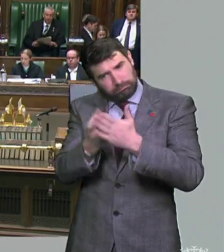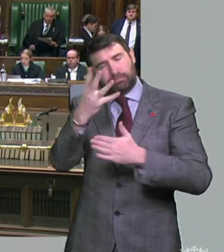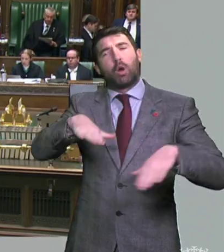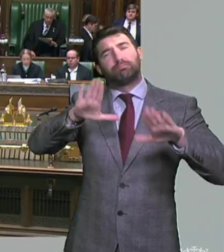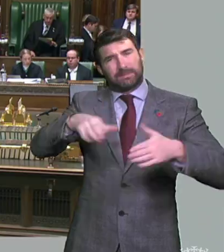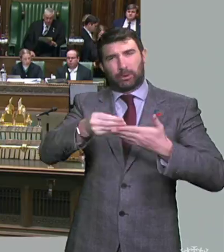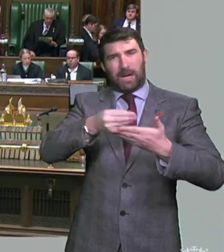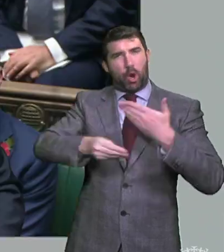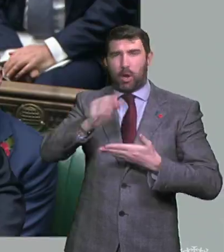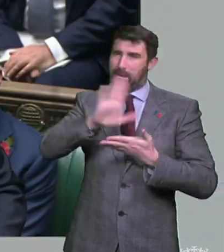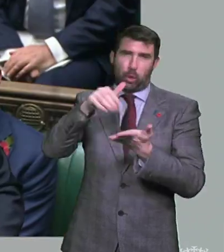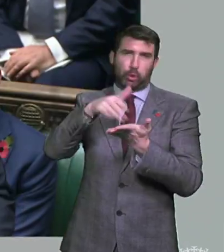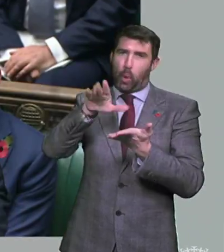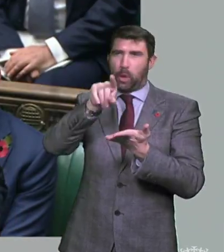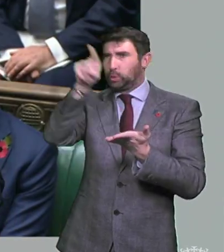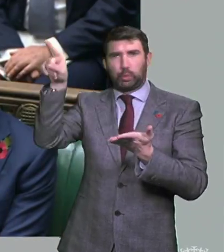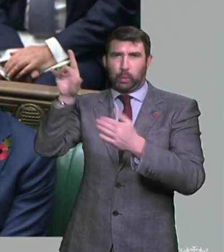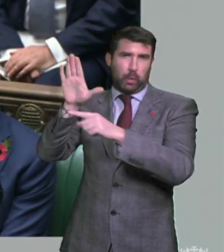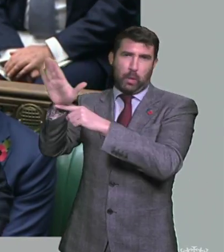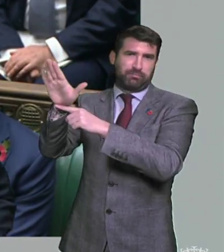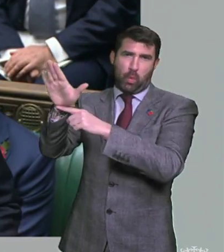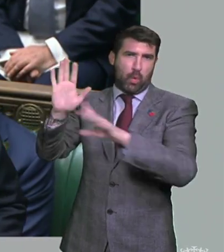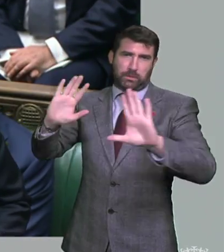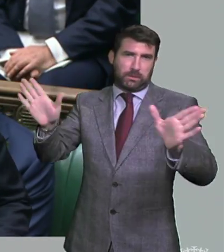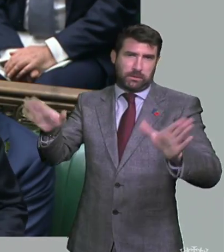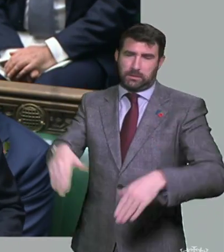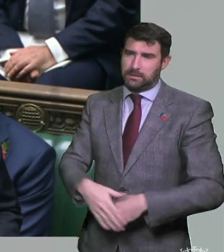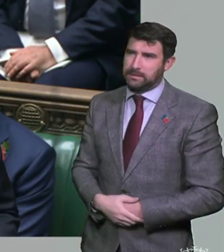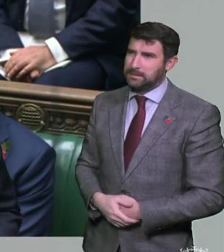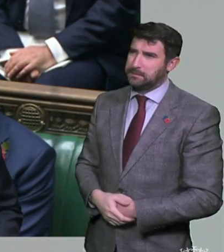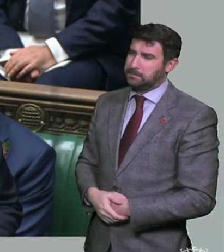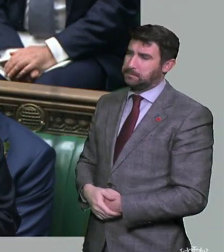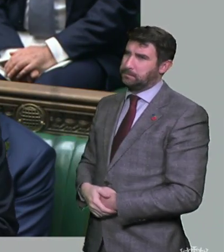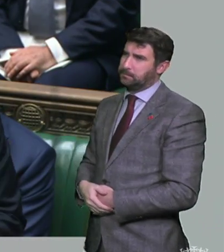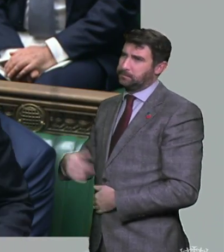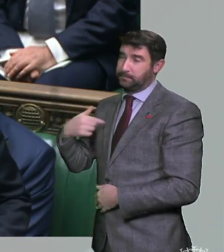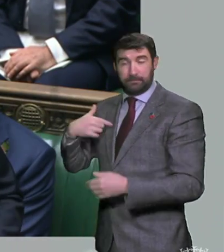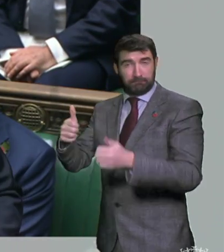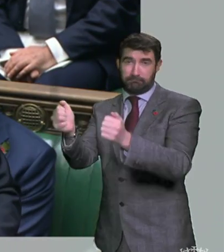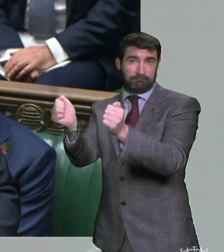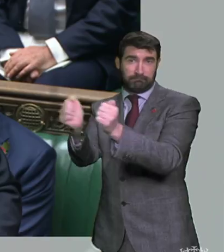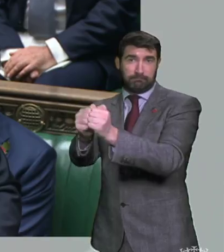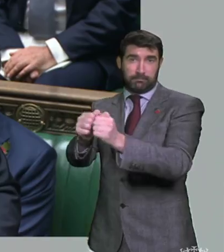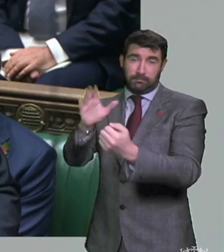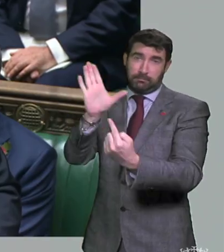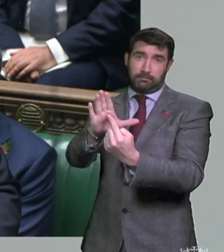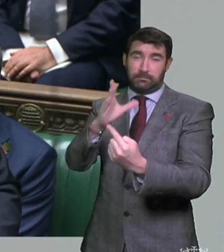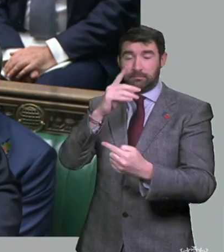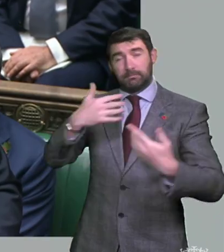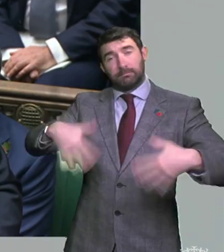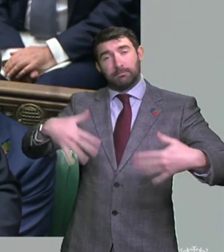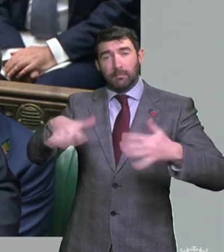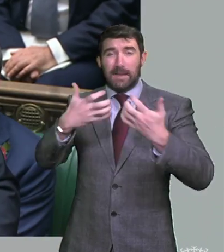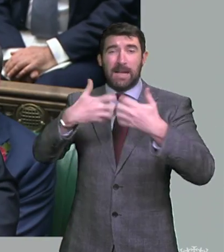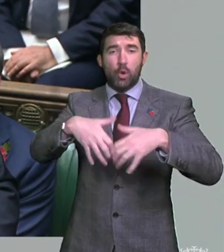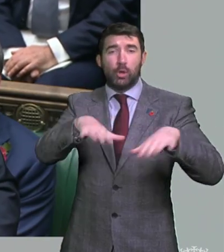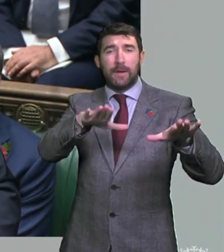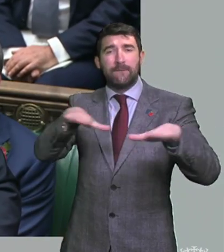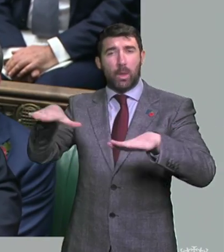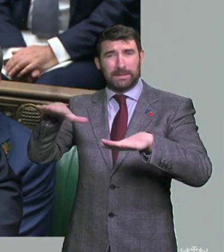I praise my right honourable Friend for highlighting the incredible potential of floating offshore wind technology to help us move to net zero.